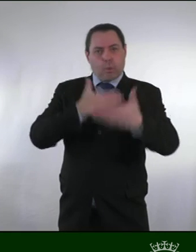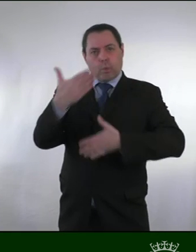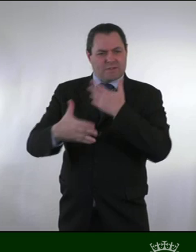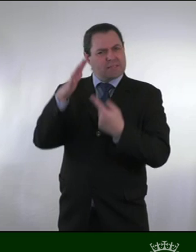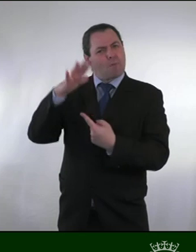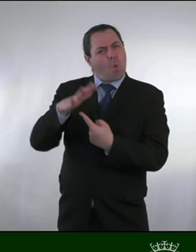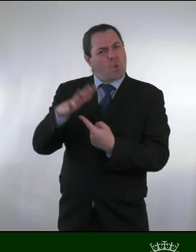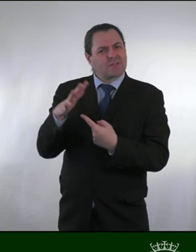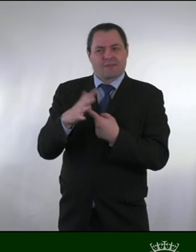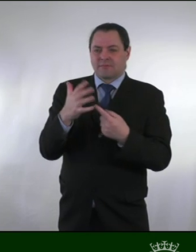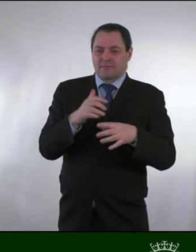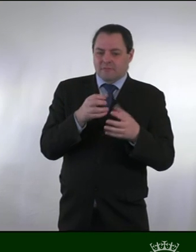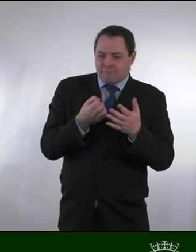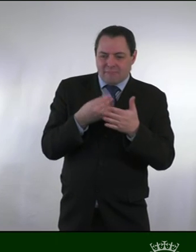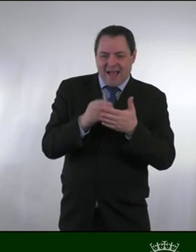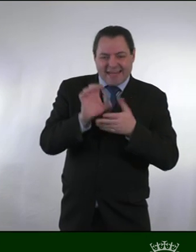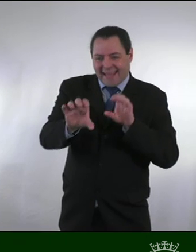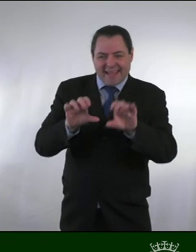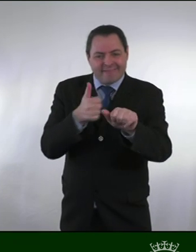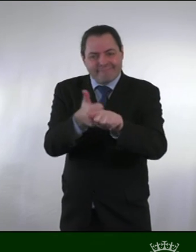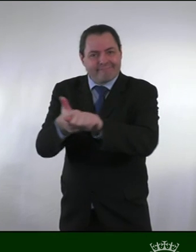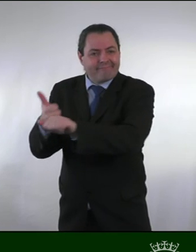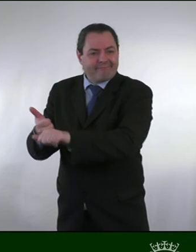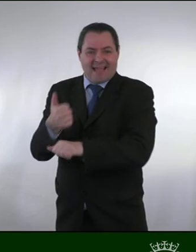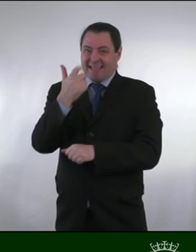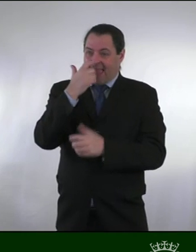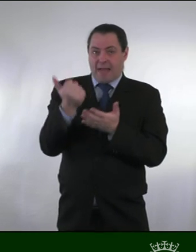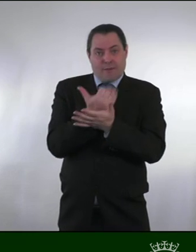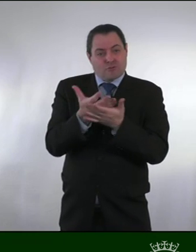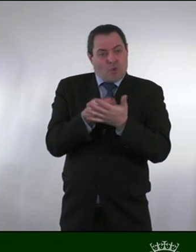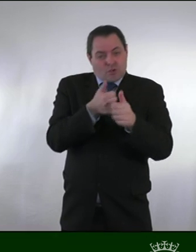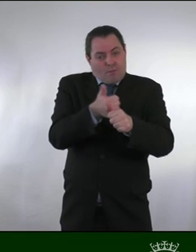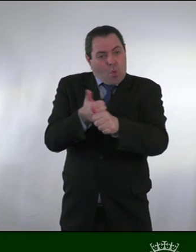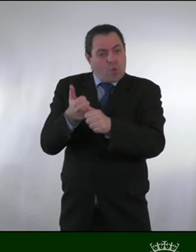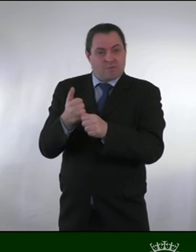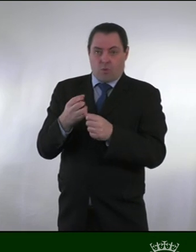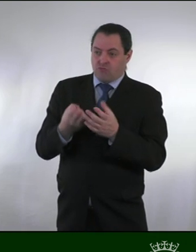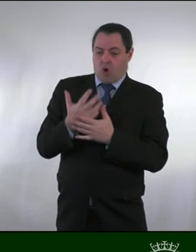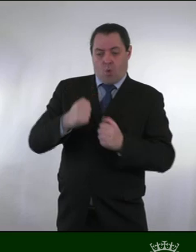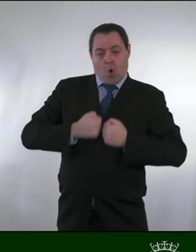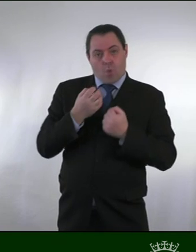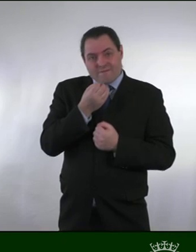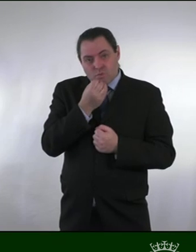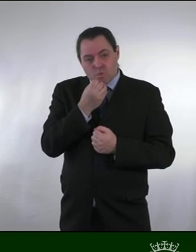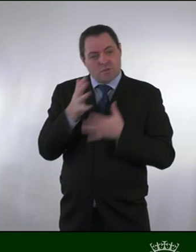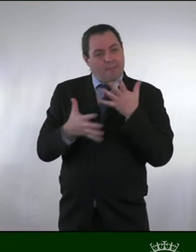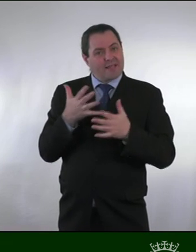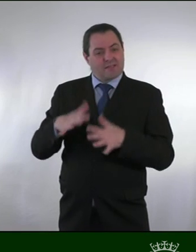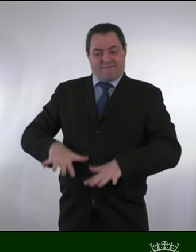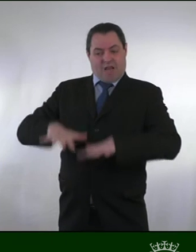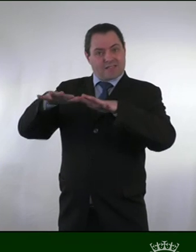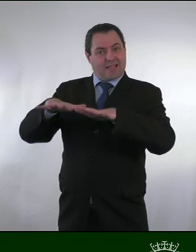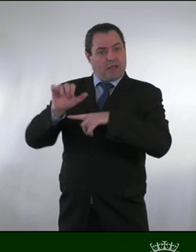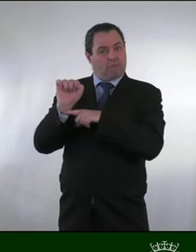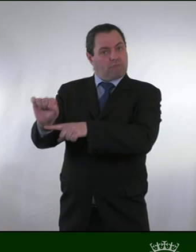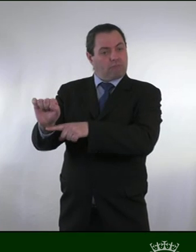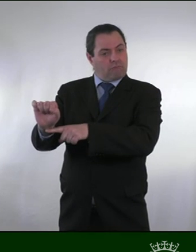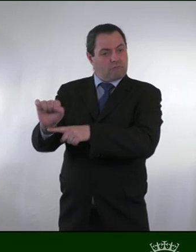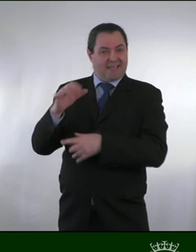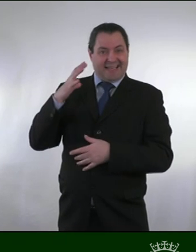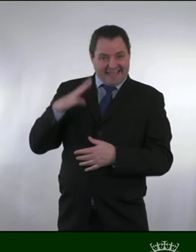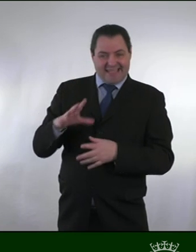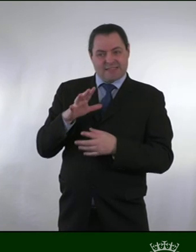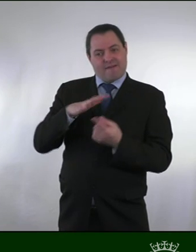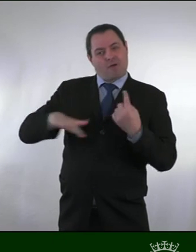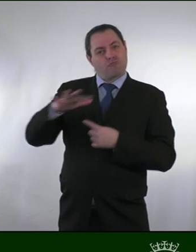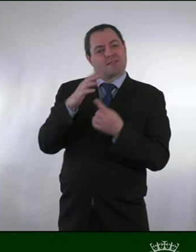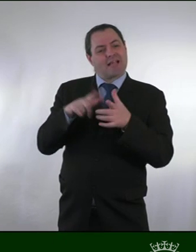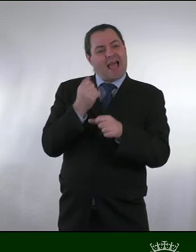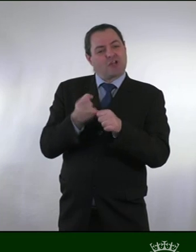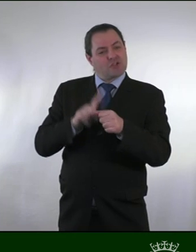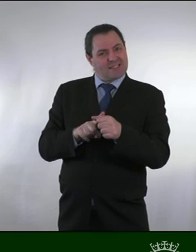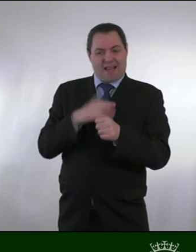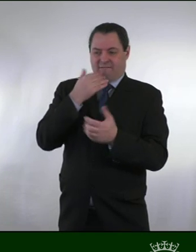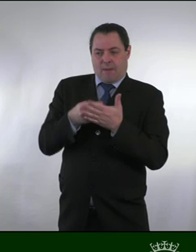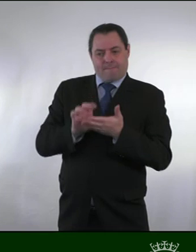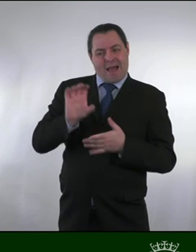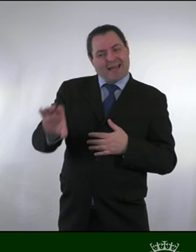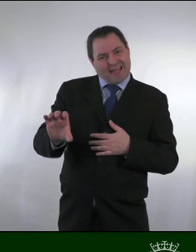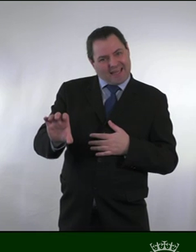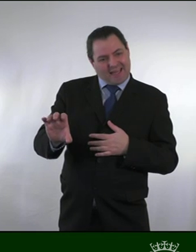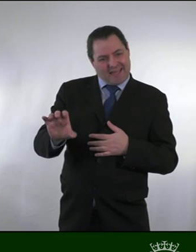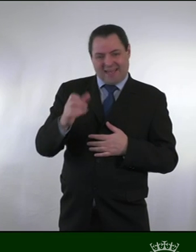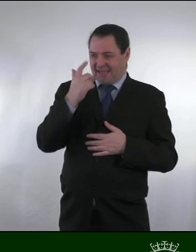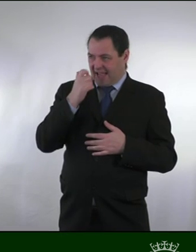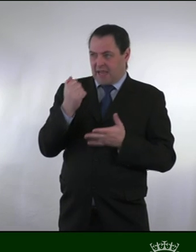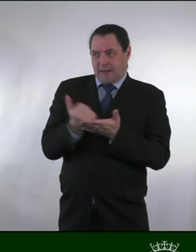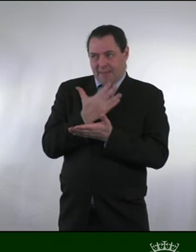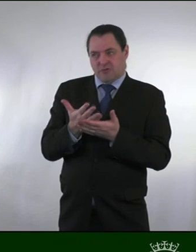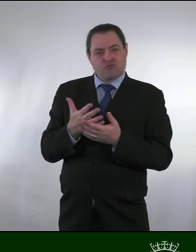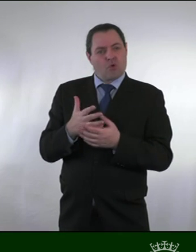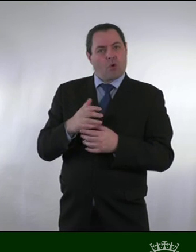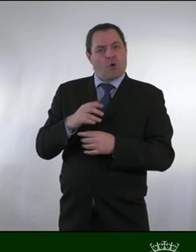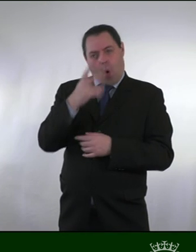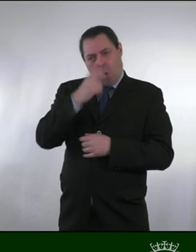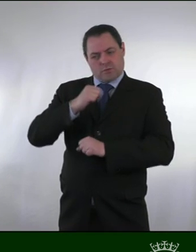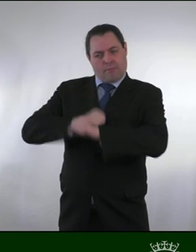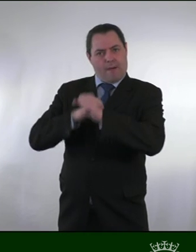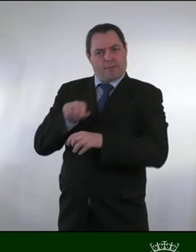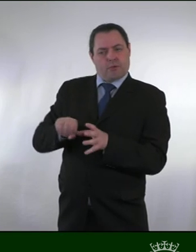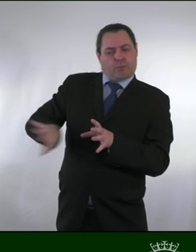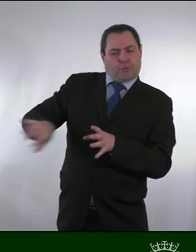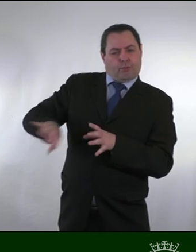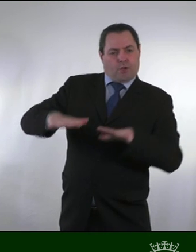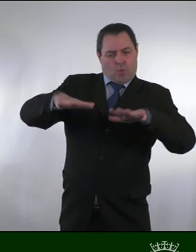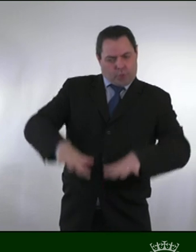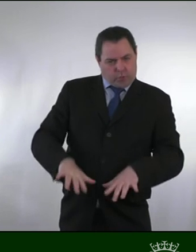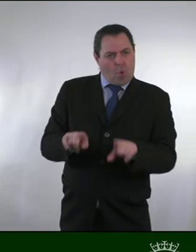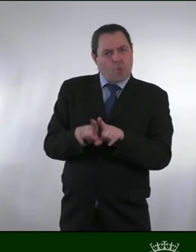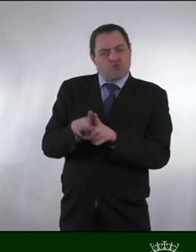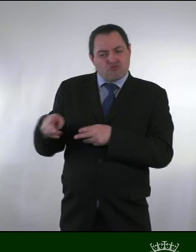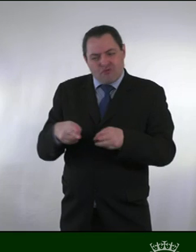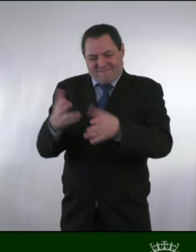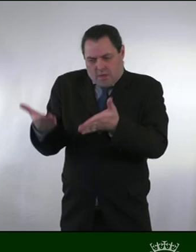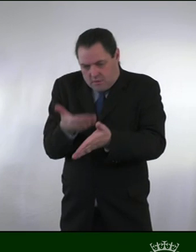Will the Prime Minister provide the infrastructure investment essential to tackling flooding in West Lancashire by giving the Environment Agency enough funding both to keep the Alt Crossens pumps operational and to maintain the watercourses?